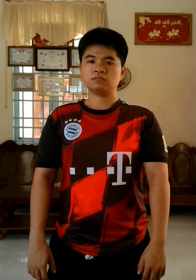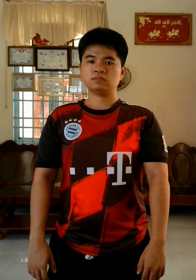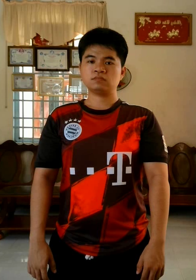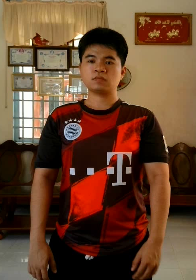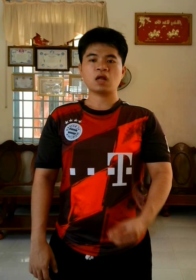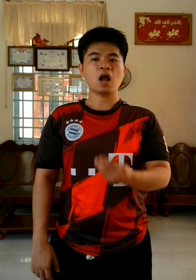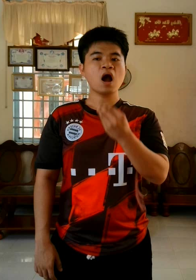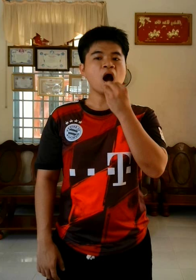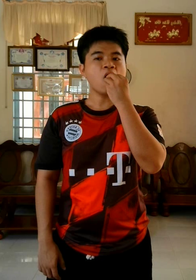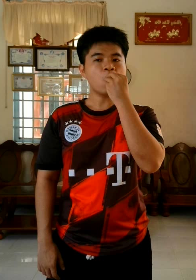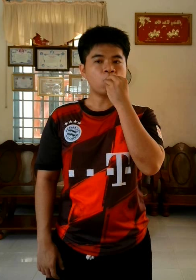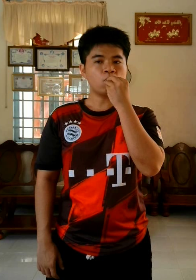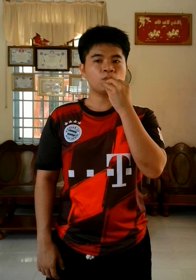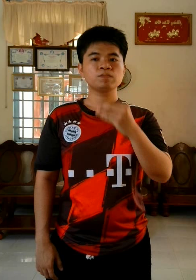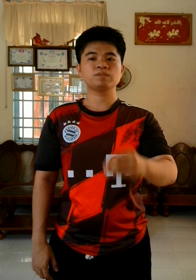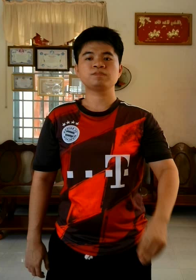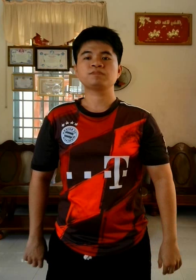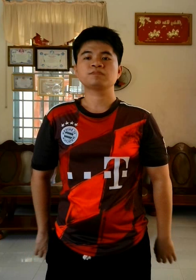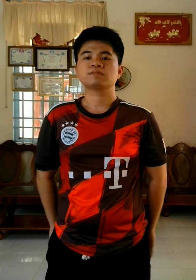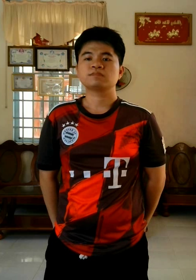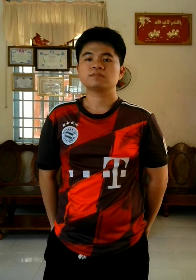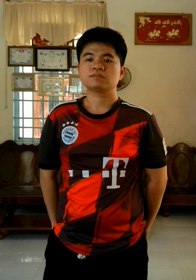an